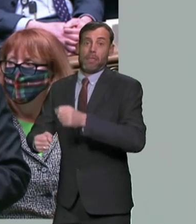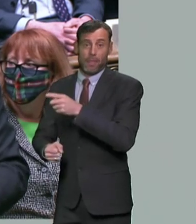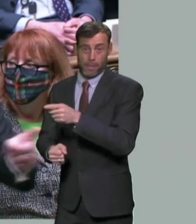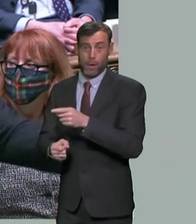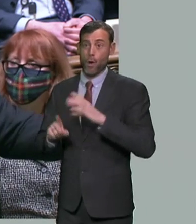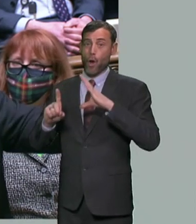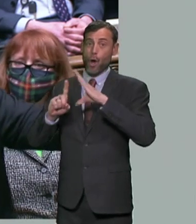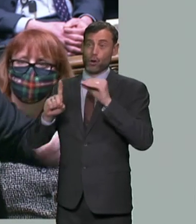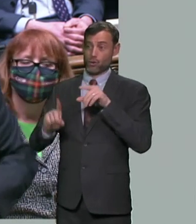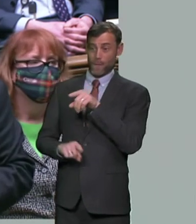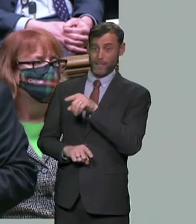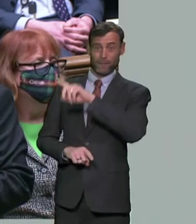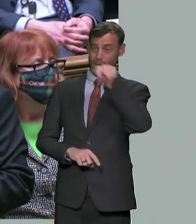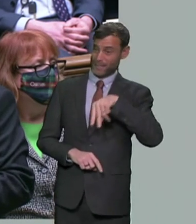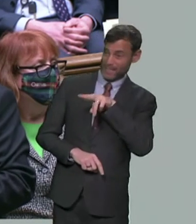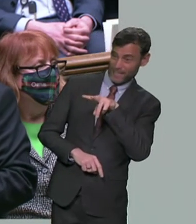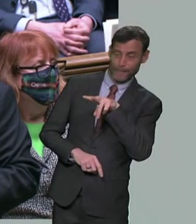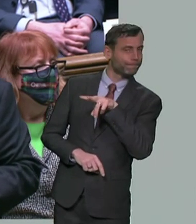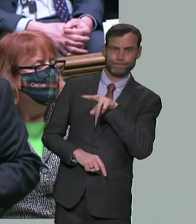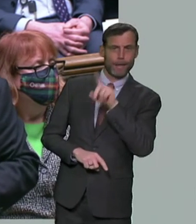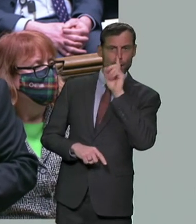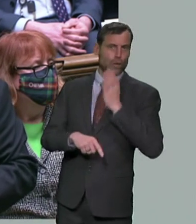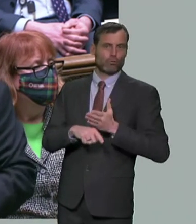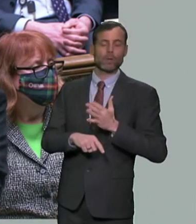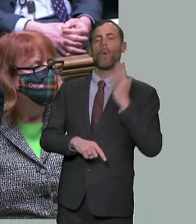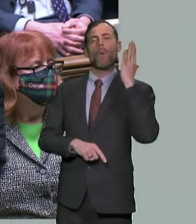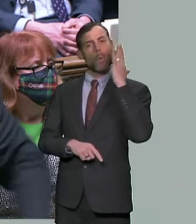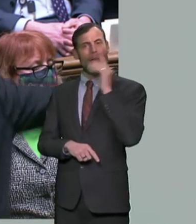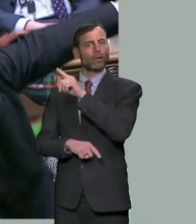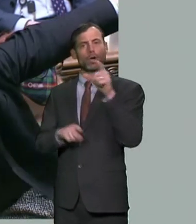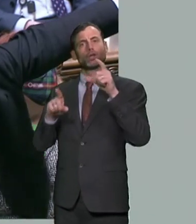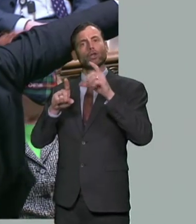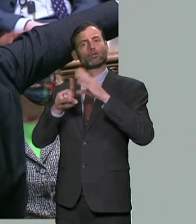When will the Tory MPs finally do the right thing?